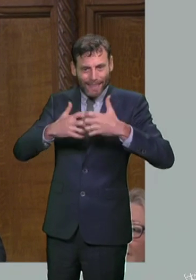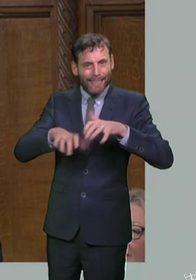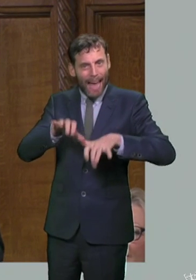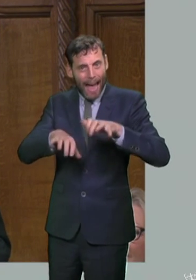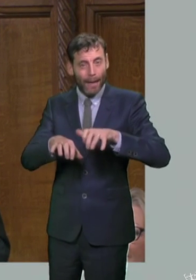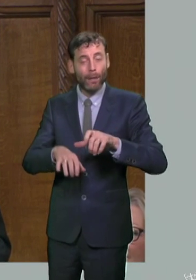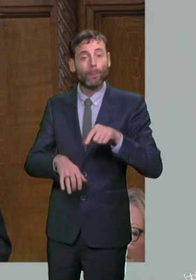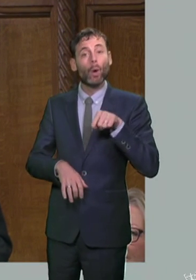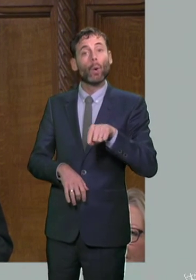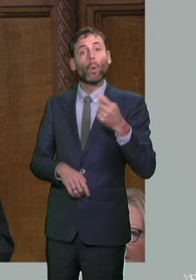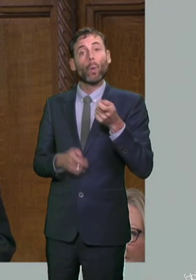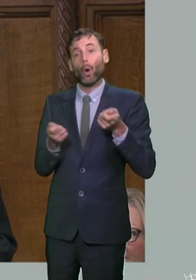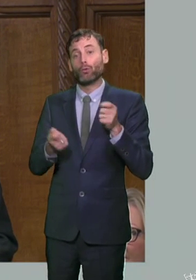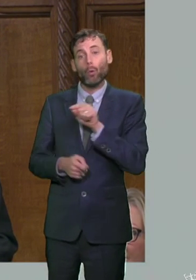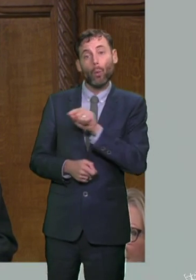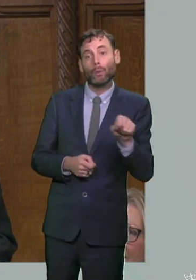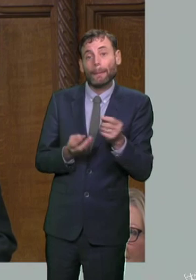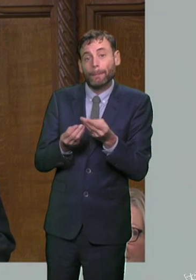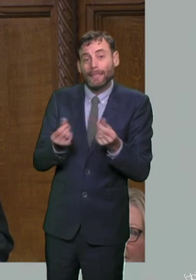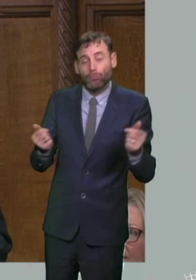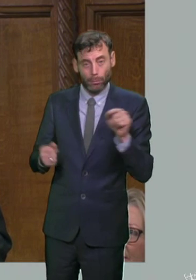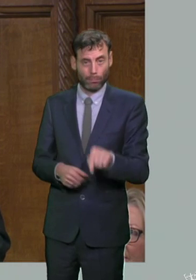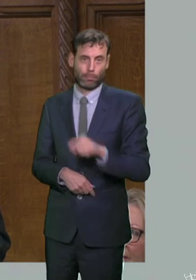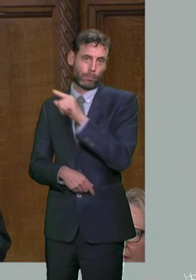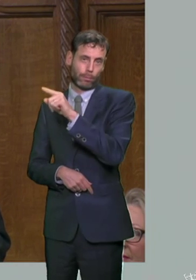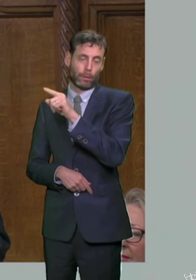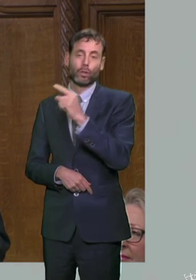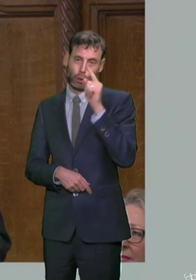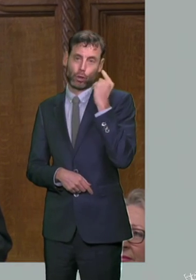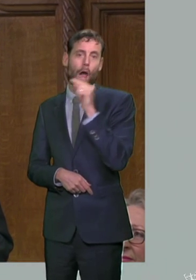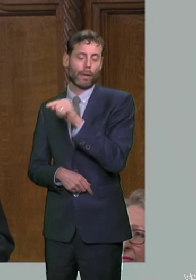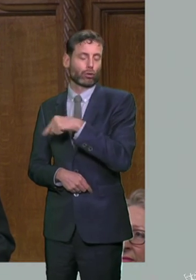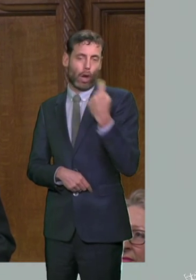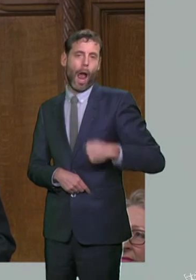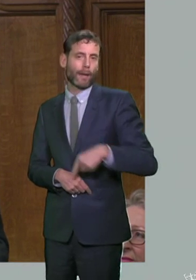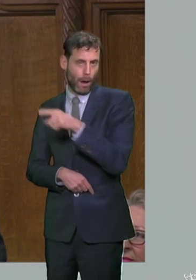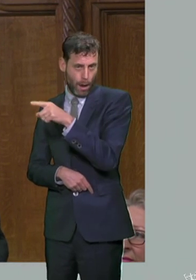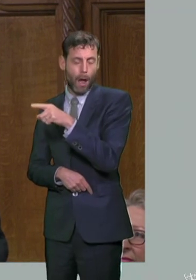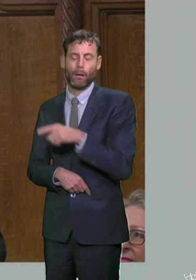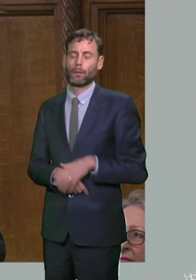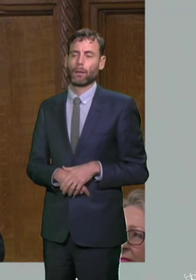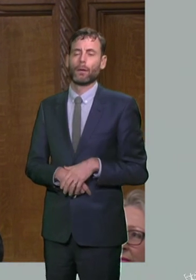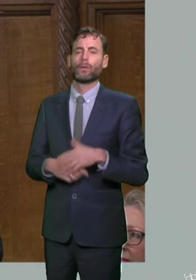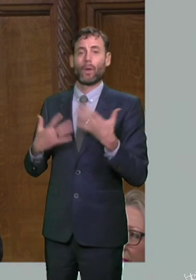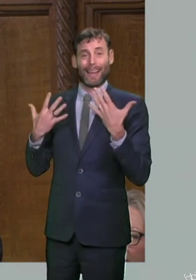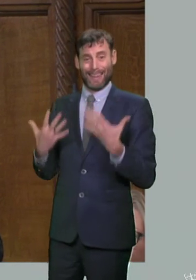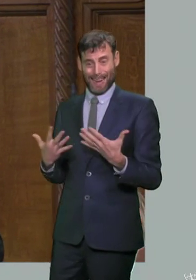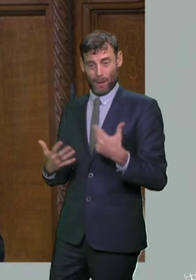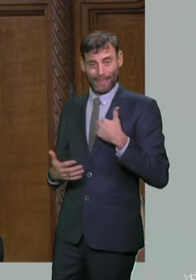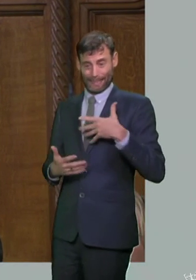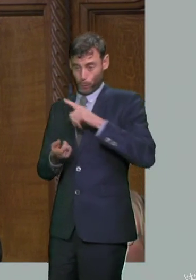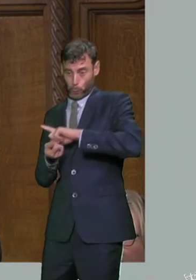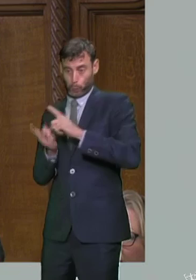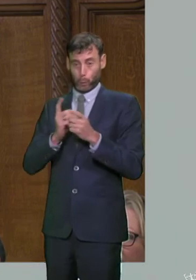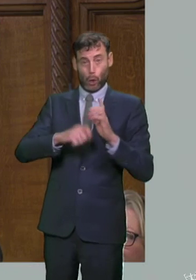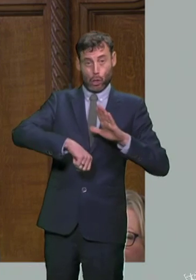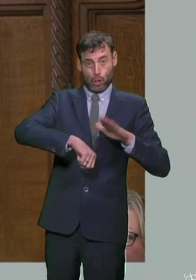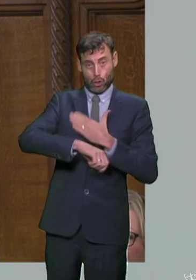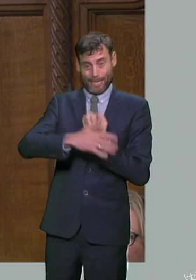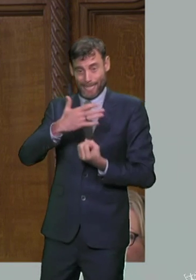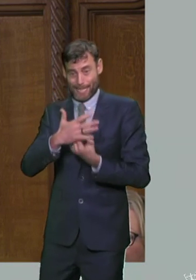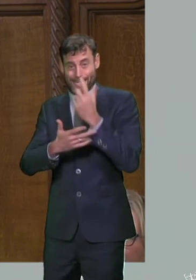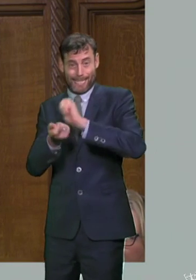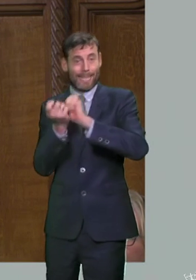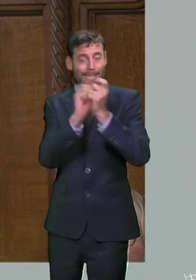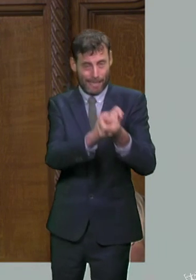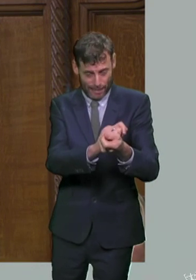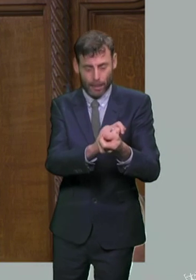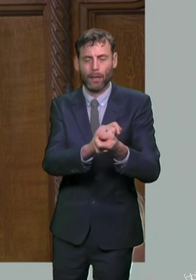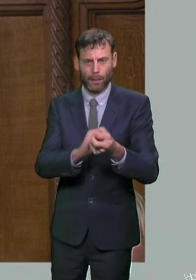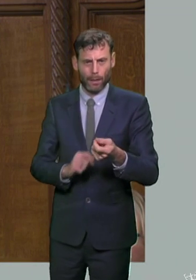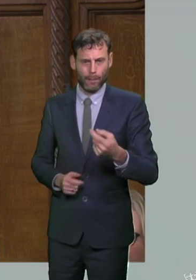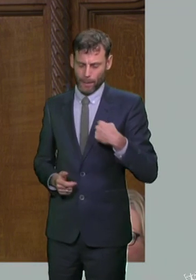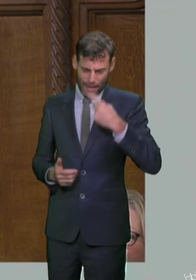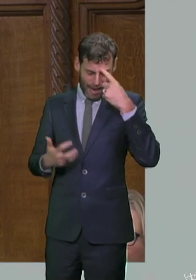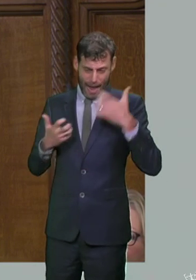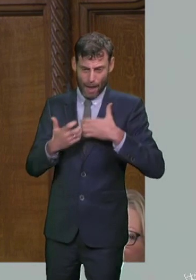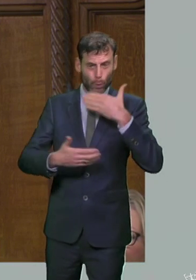In the light of China’s recent tech minerals leverage on Japan, does my right honourable Friend agree that the success of our green industrial revolution hinges on advancing our indigenous silicon valley?